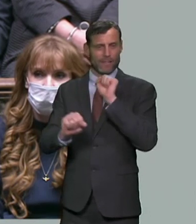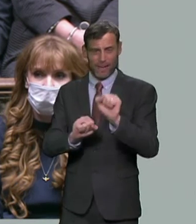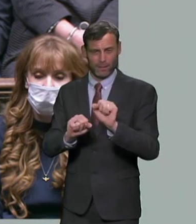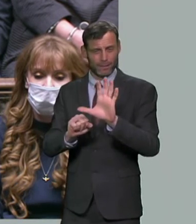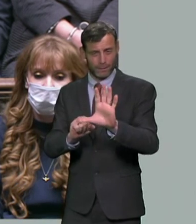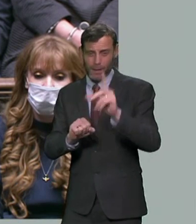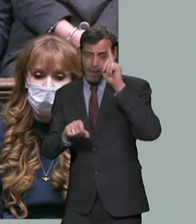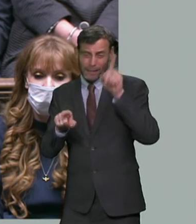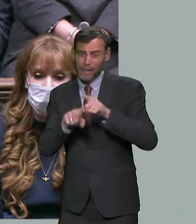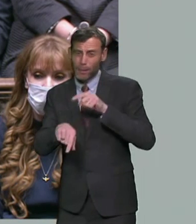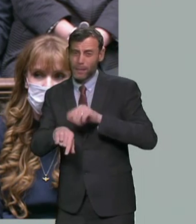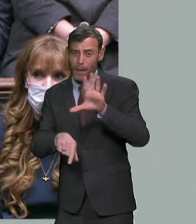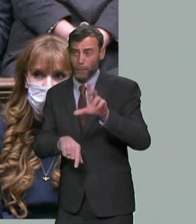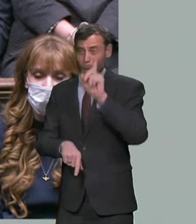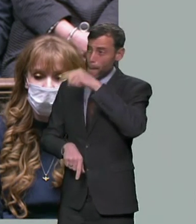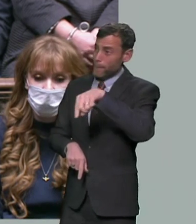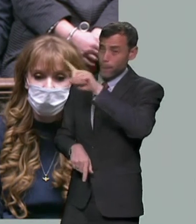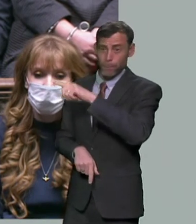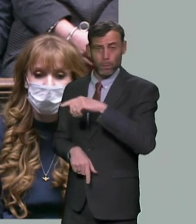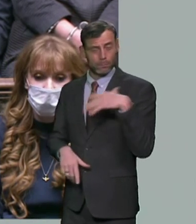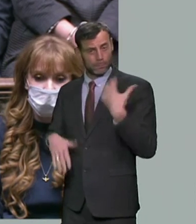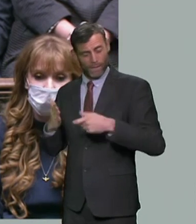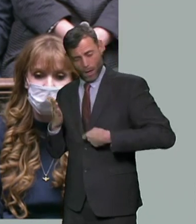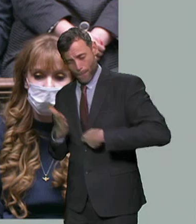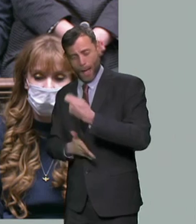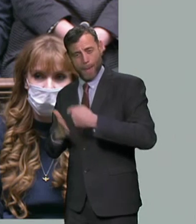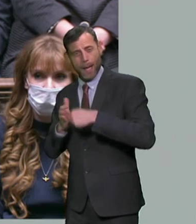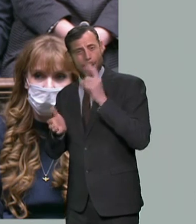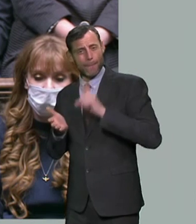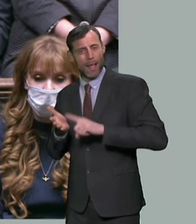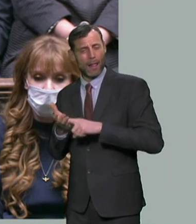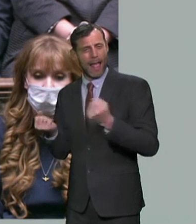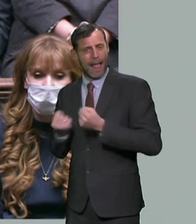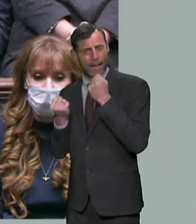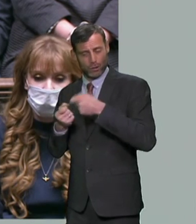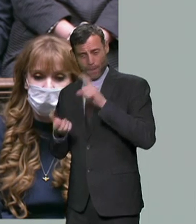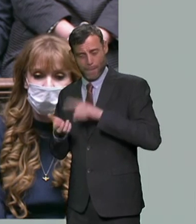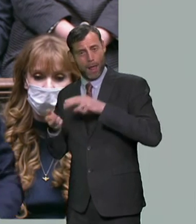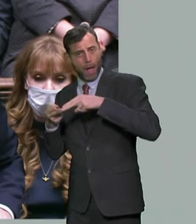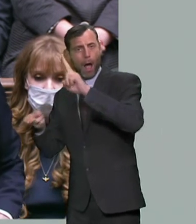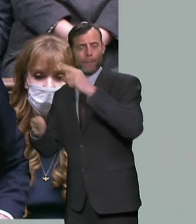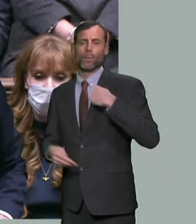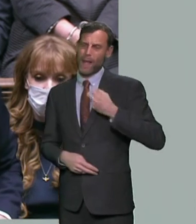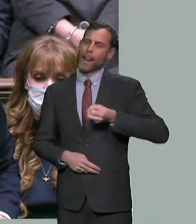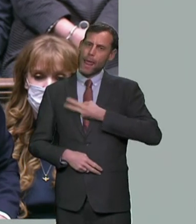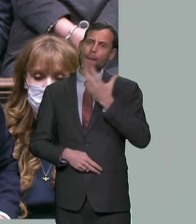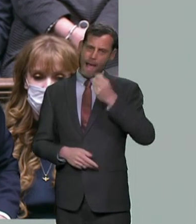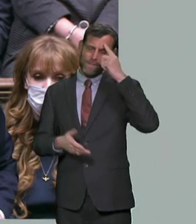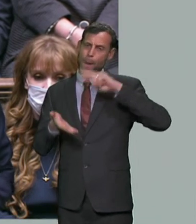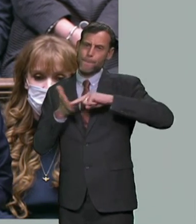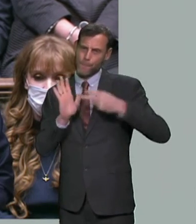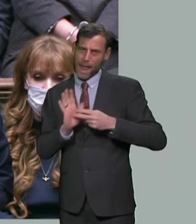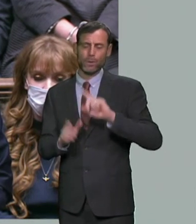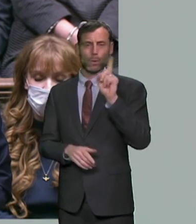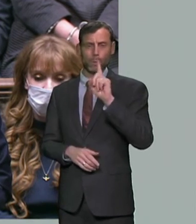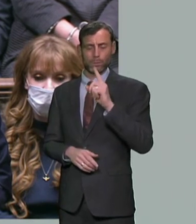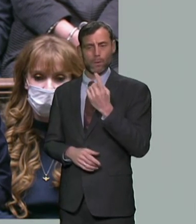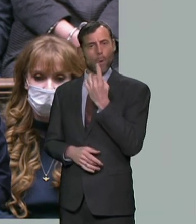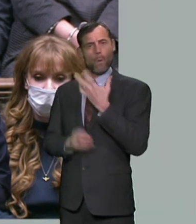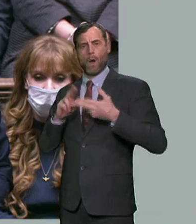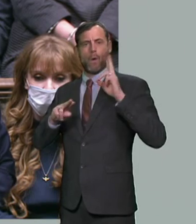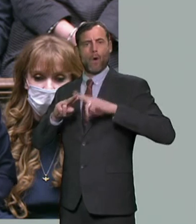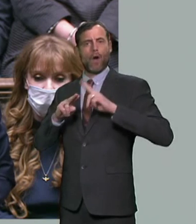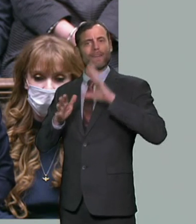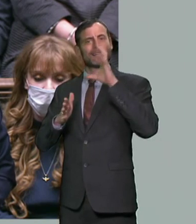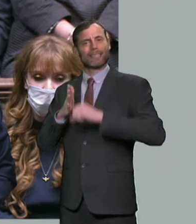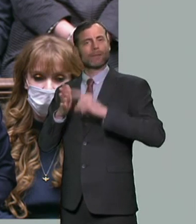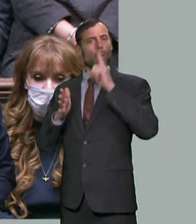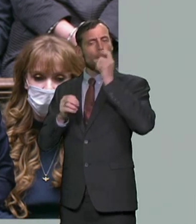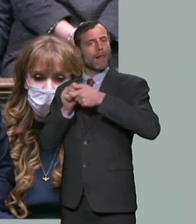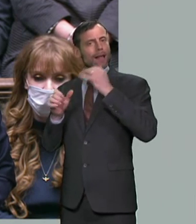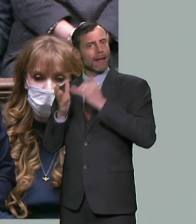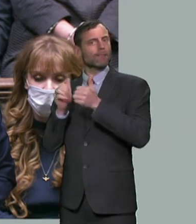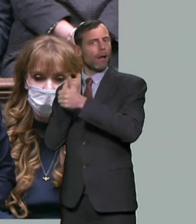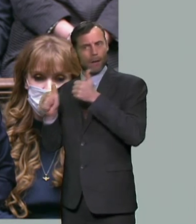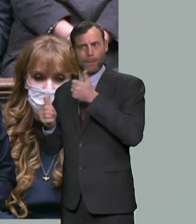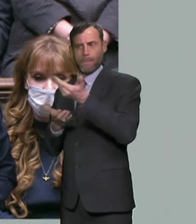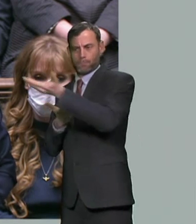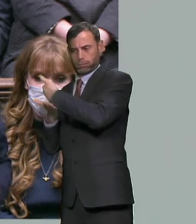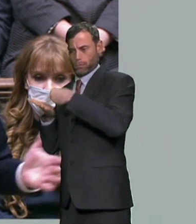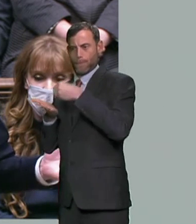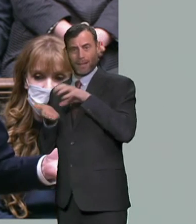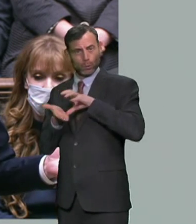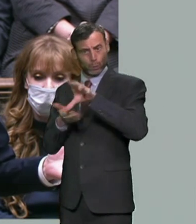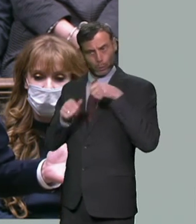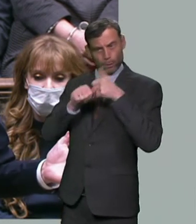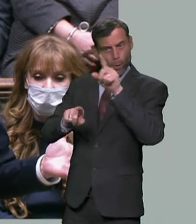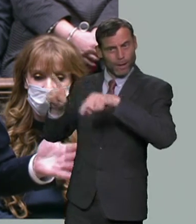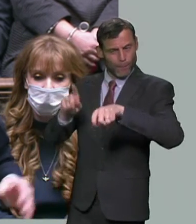Labour has a plan to deal with it: axe VAT for everyone, provide extra support for the hardest hit, and pay for it with a one-off tax on oil and gas companies—a serious plan for a serious problem.